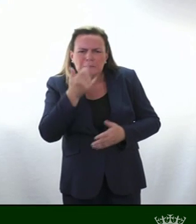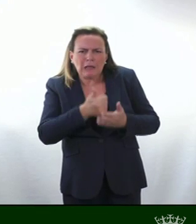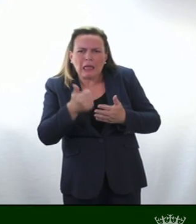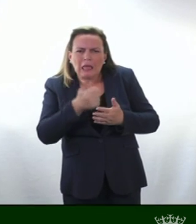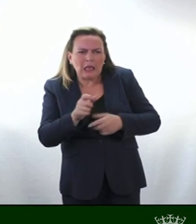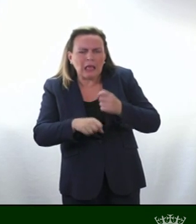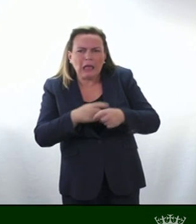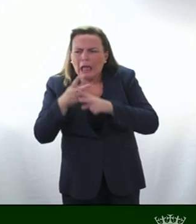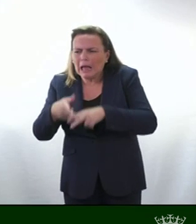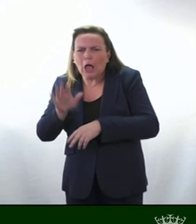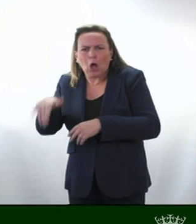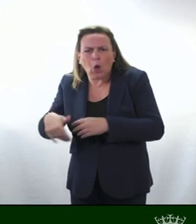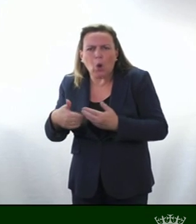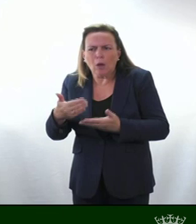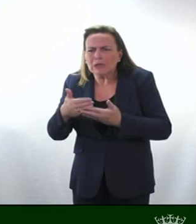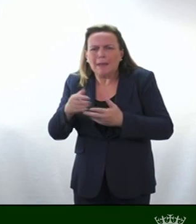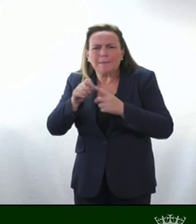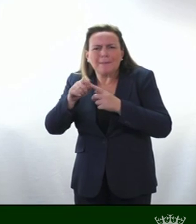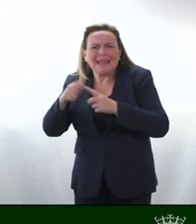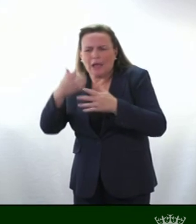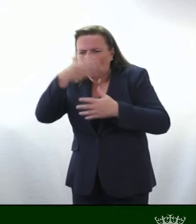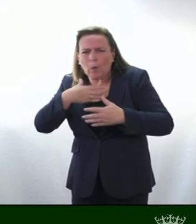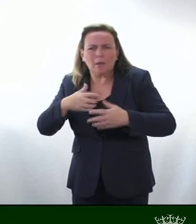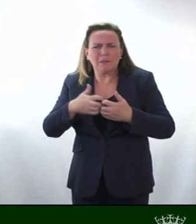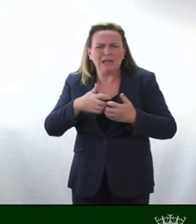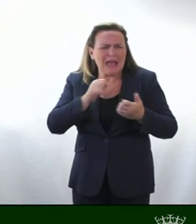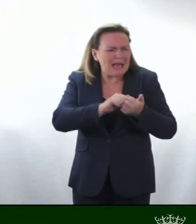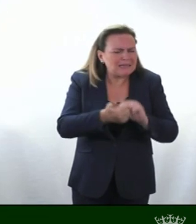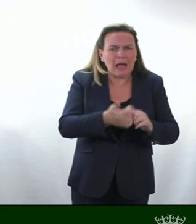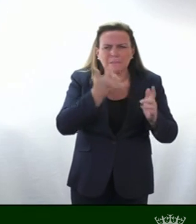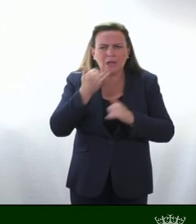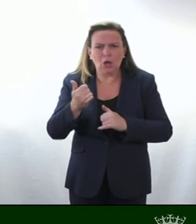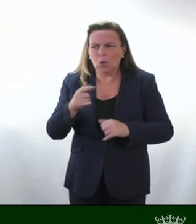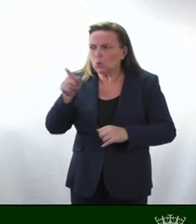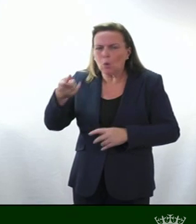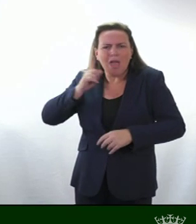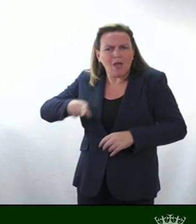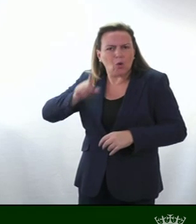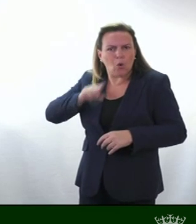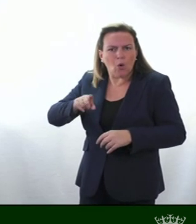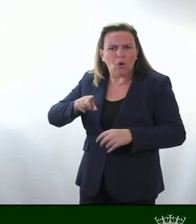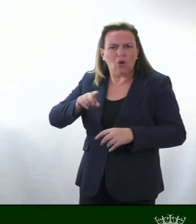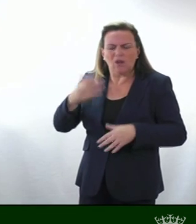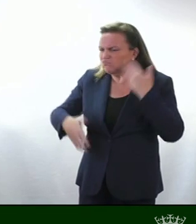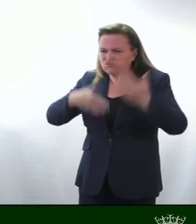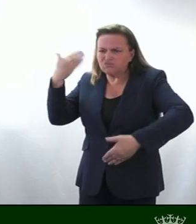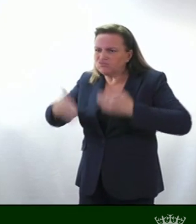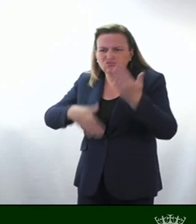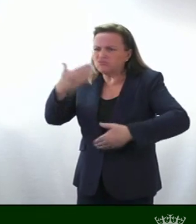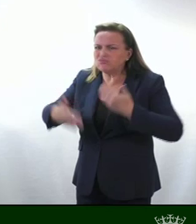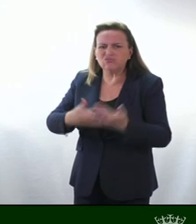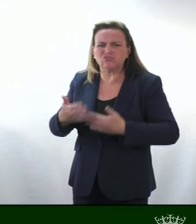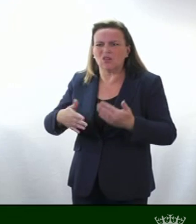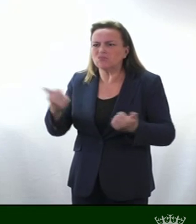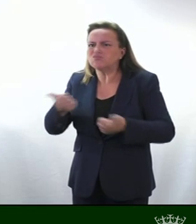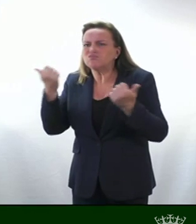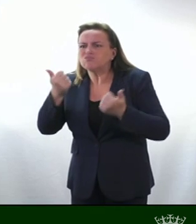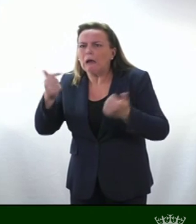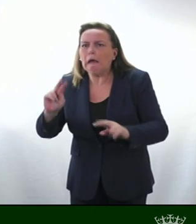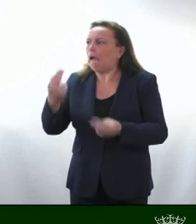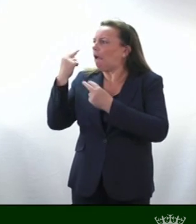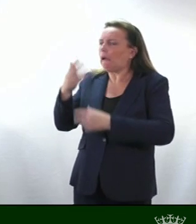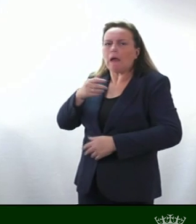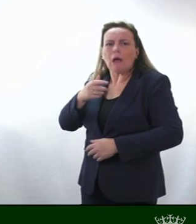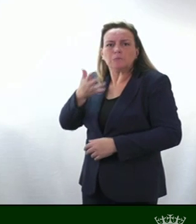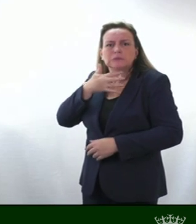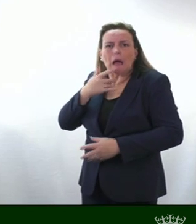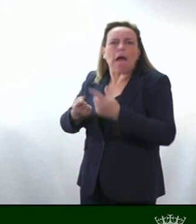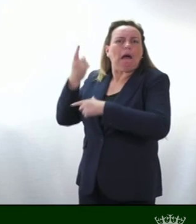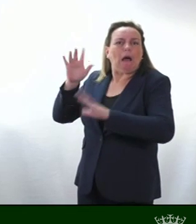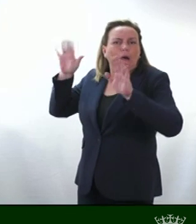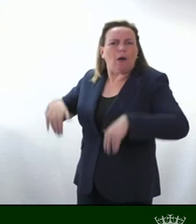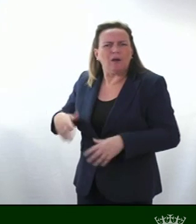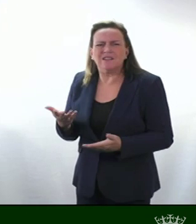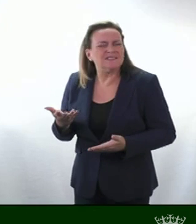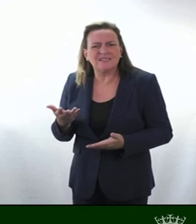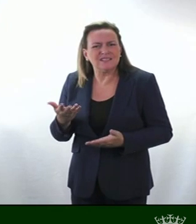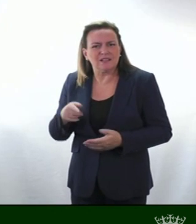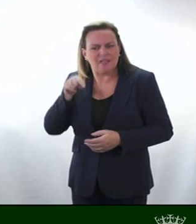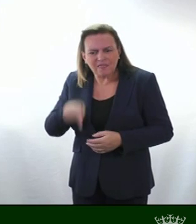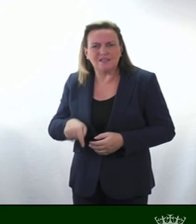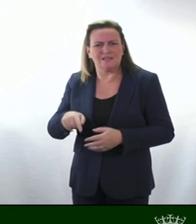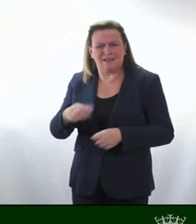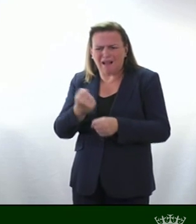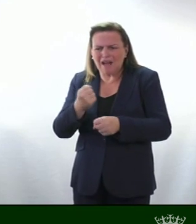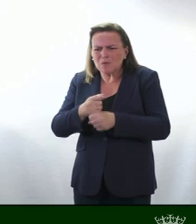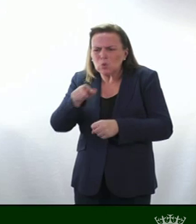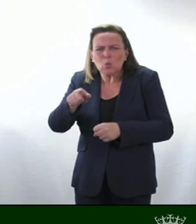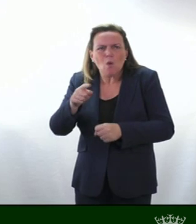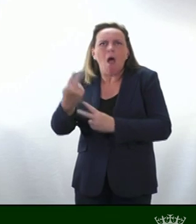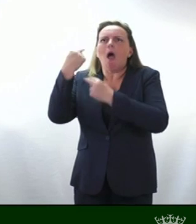On care homes, protective equipment, exams, testing: the Prime Minister ignores the warning signs, hurtles towards a car crash, then looks in the rear mirror and says, “What’s all that about?” It is quite literally government in hindsight.